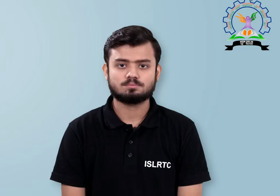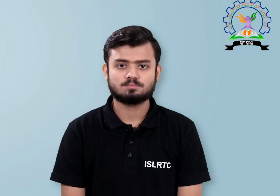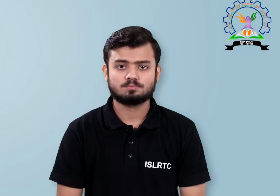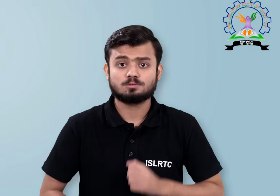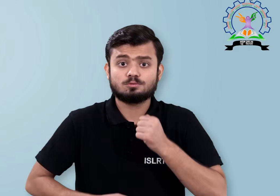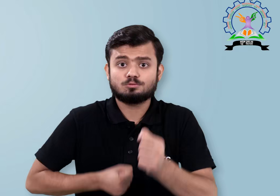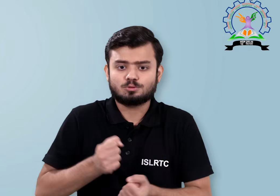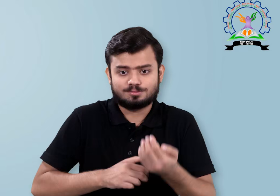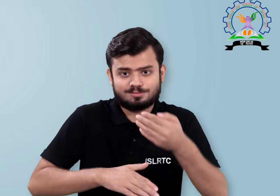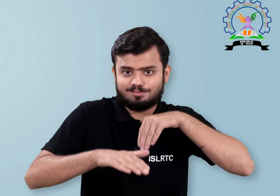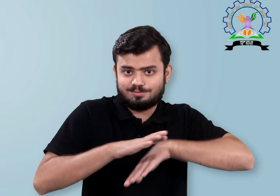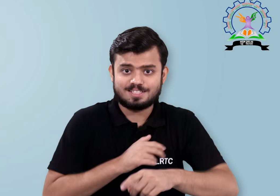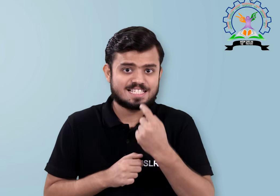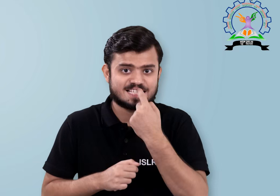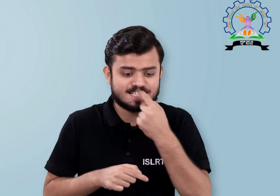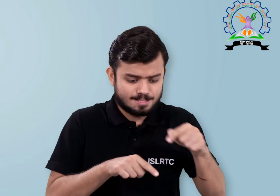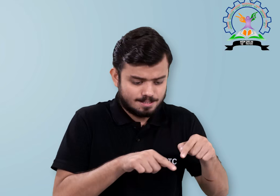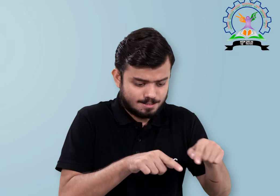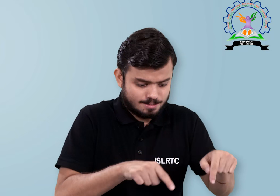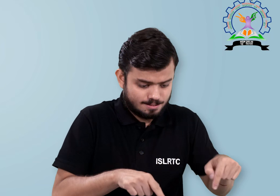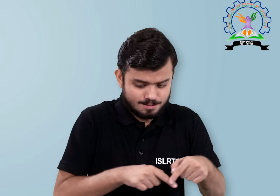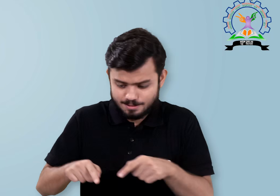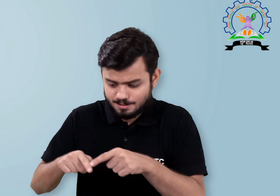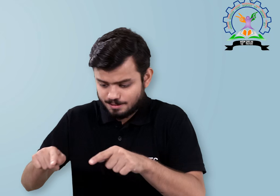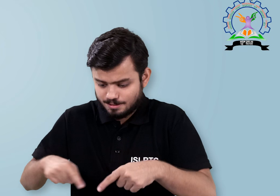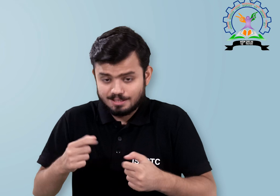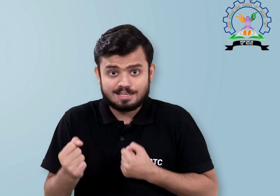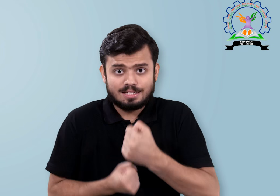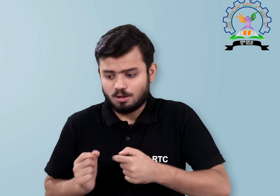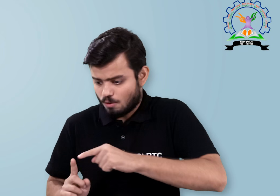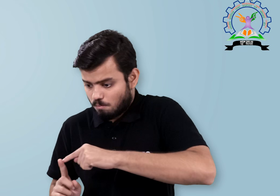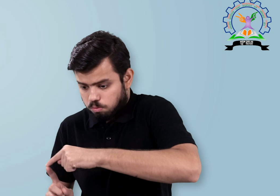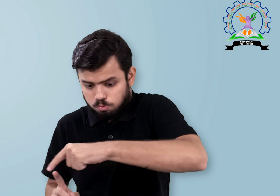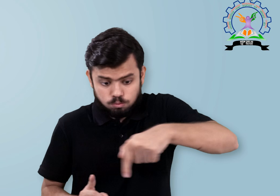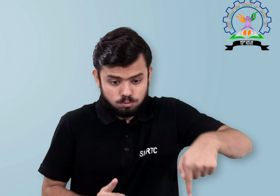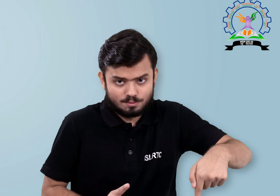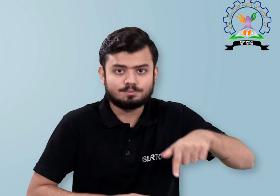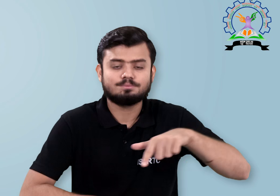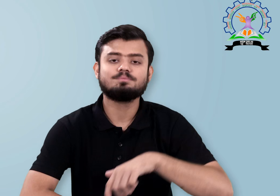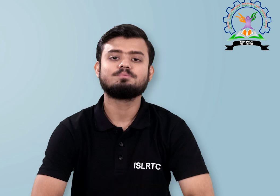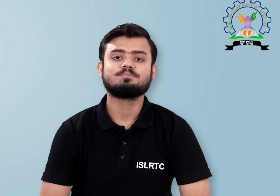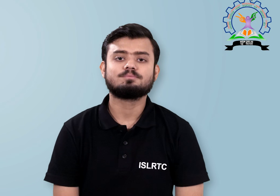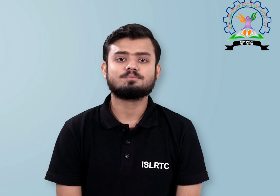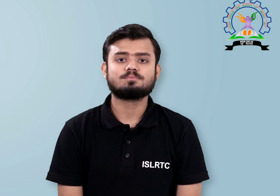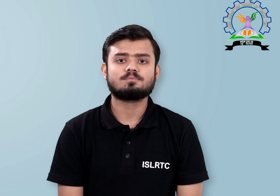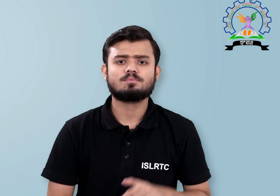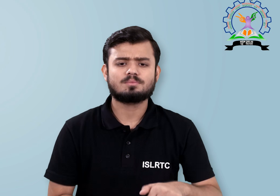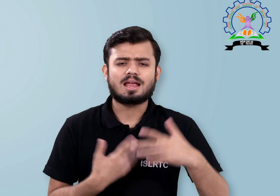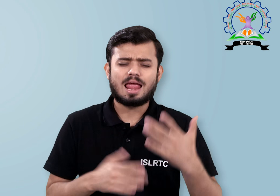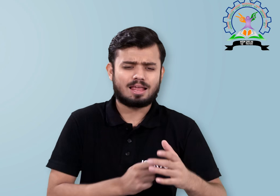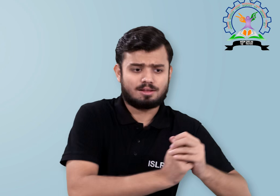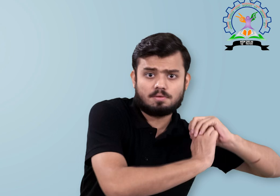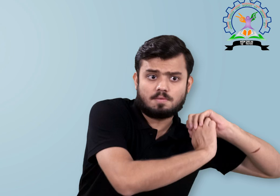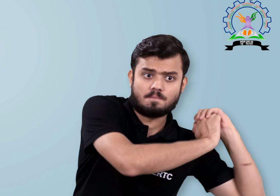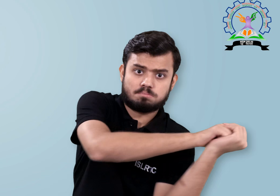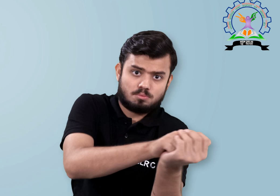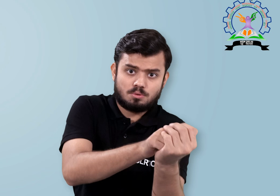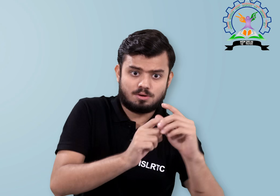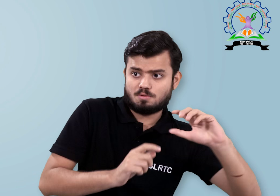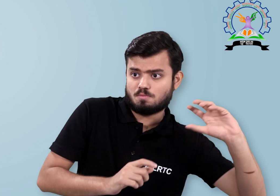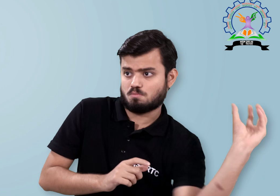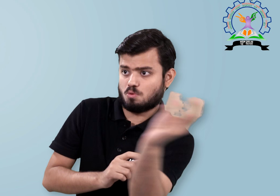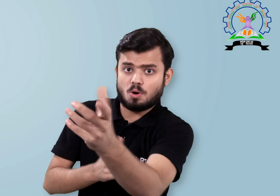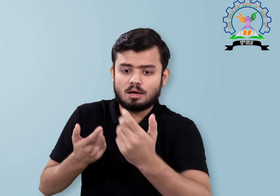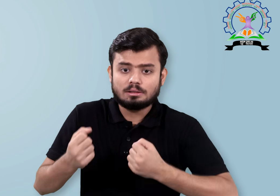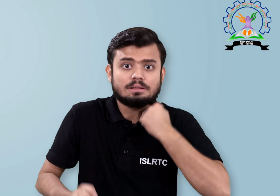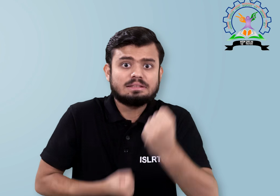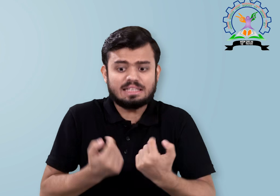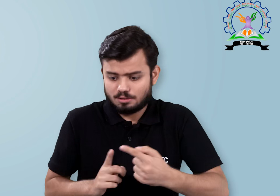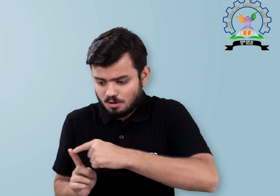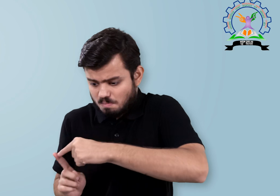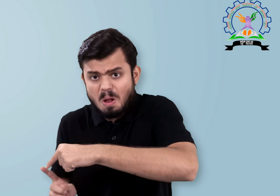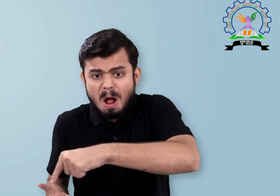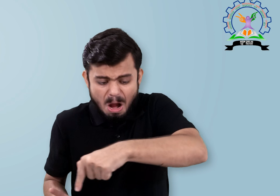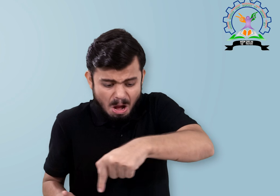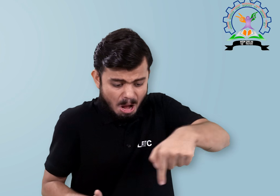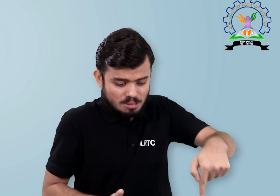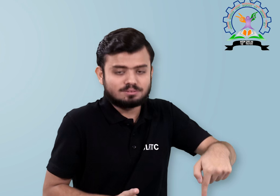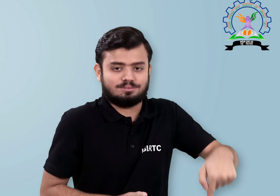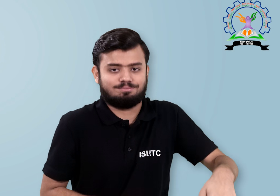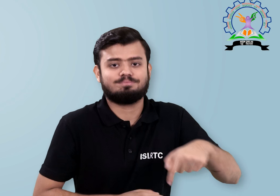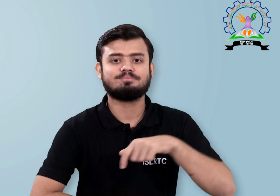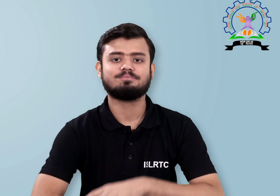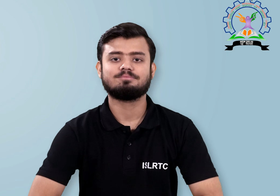Base Running In baseball, base running is the act of running from base to base, performed by members of the team at bat.